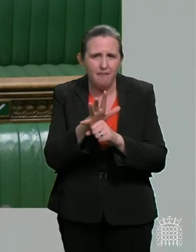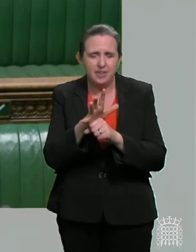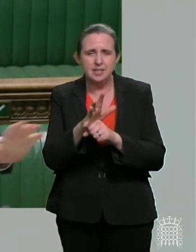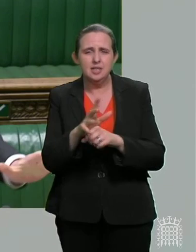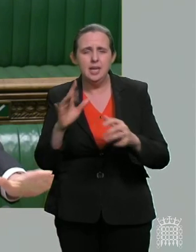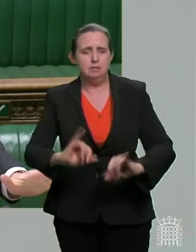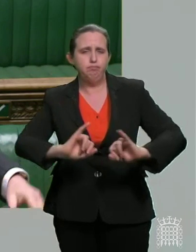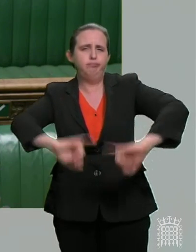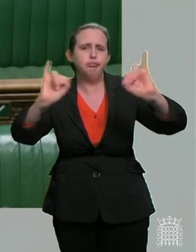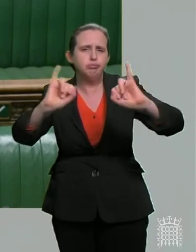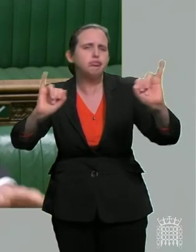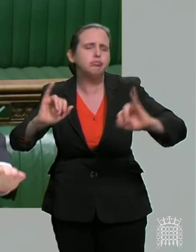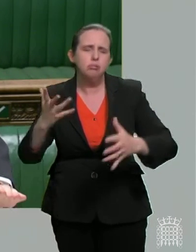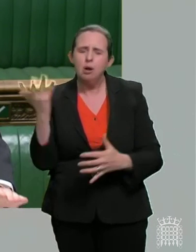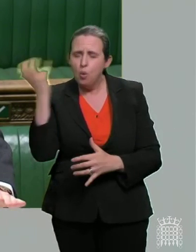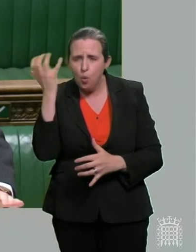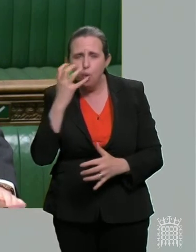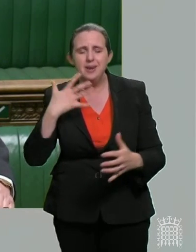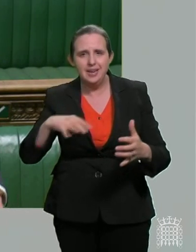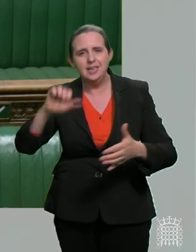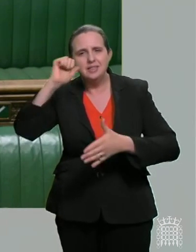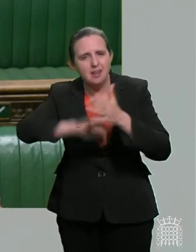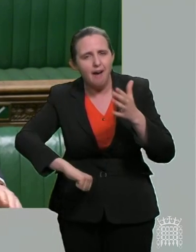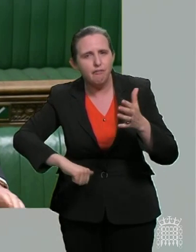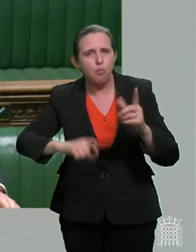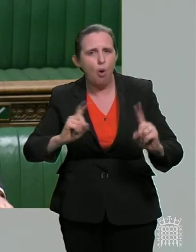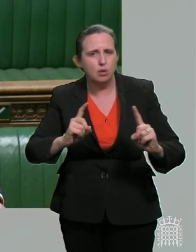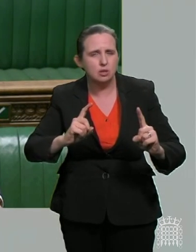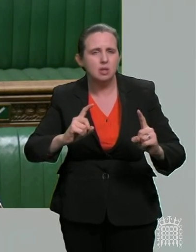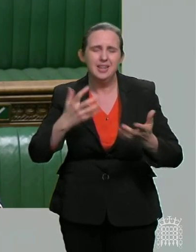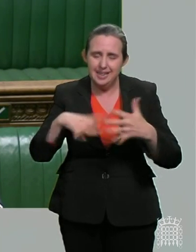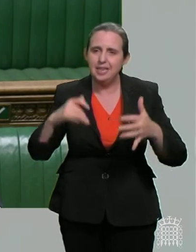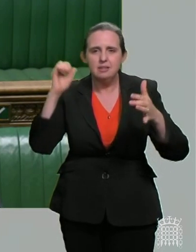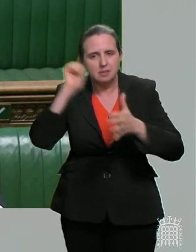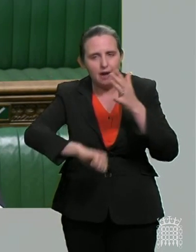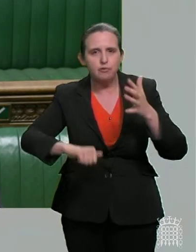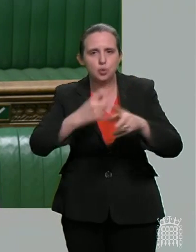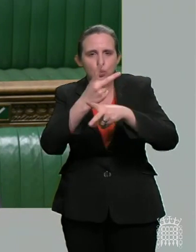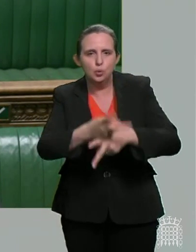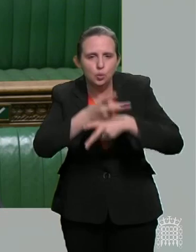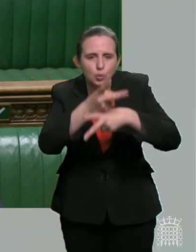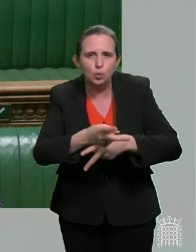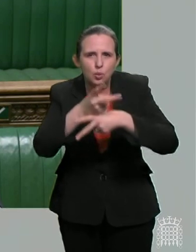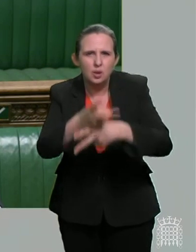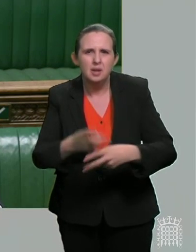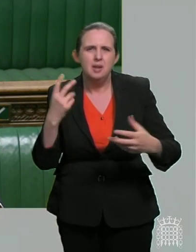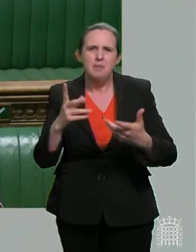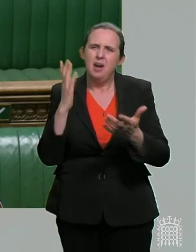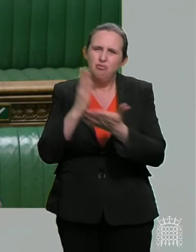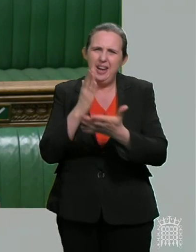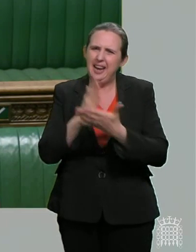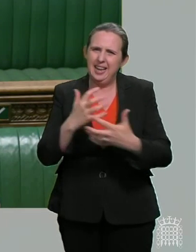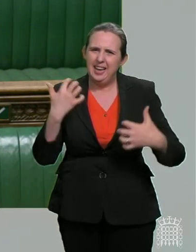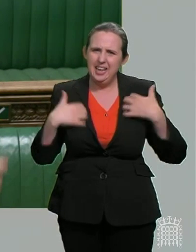Some people have said that this crisis is “a gift that keeps on giving”.